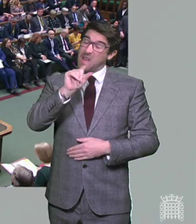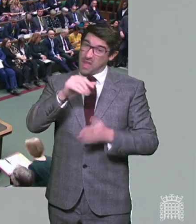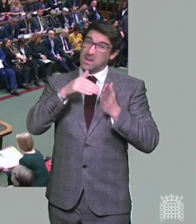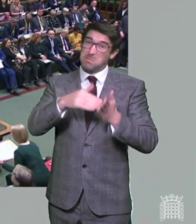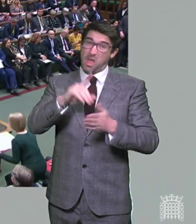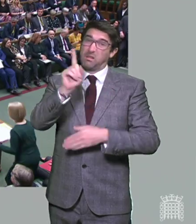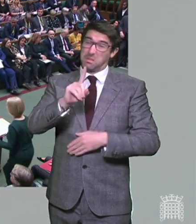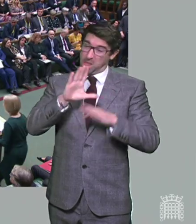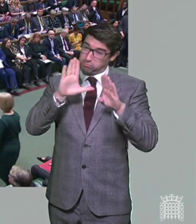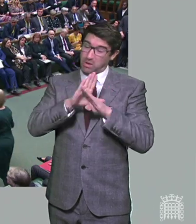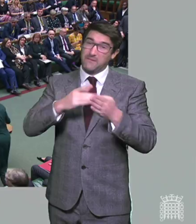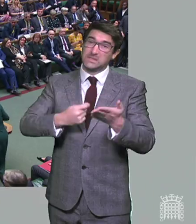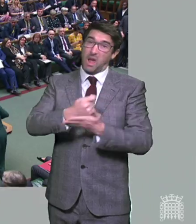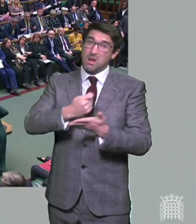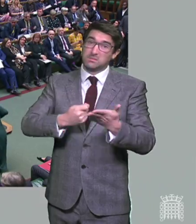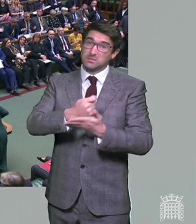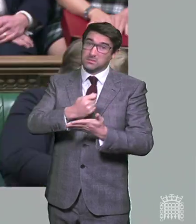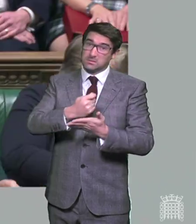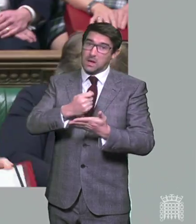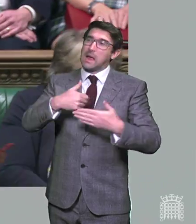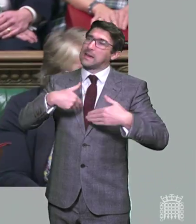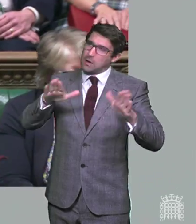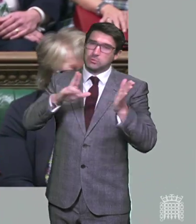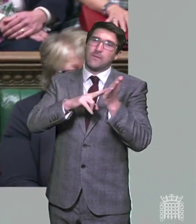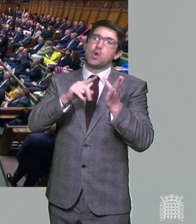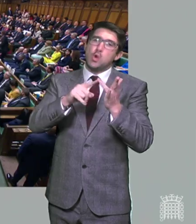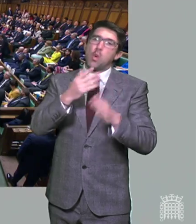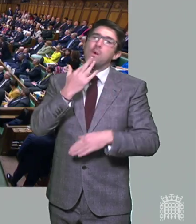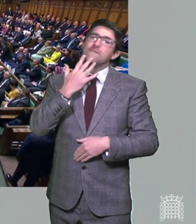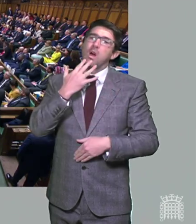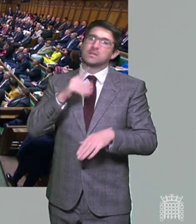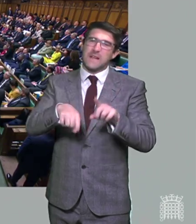I can.